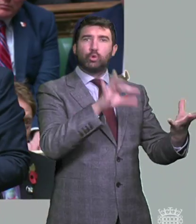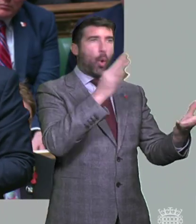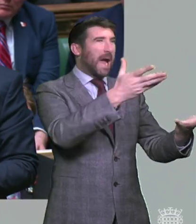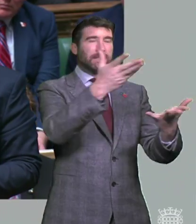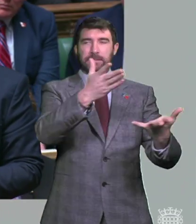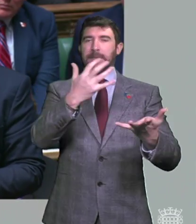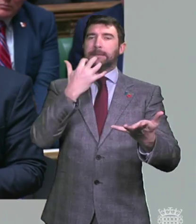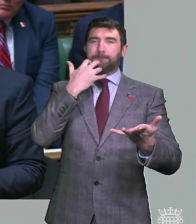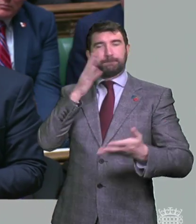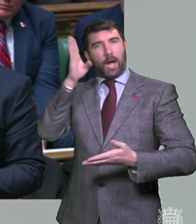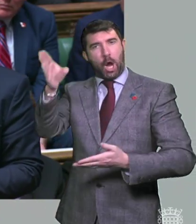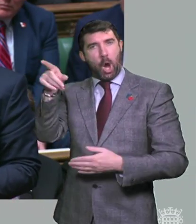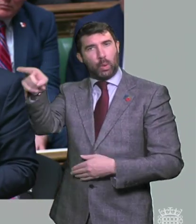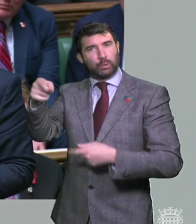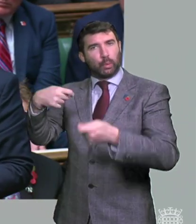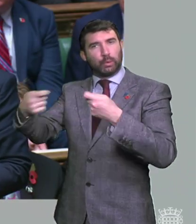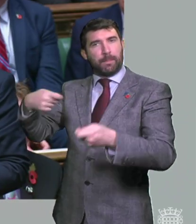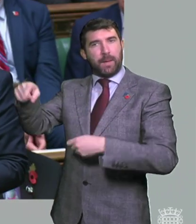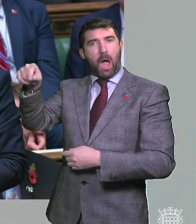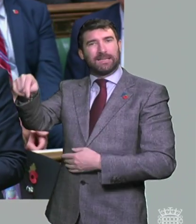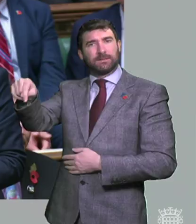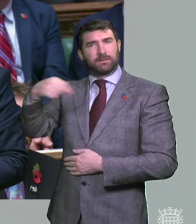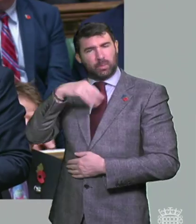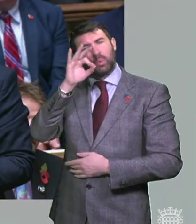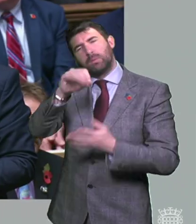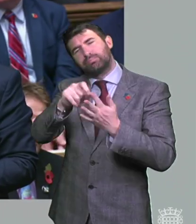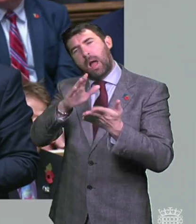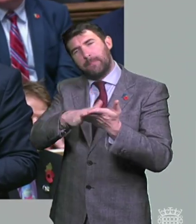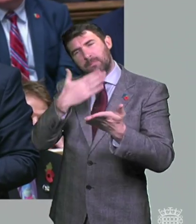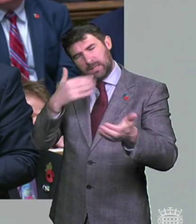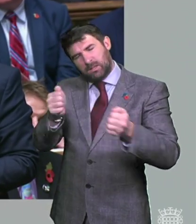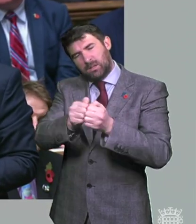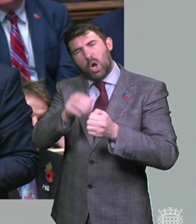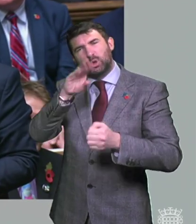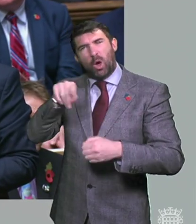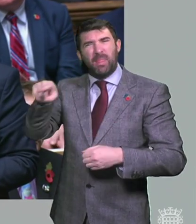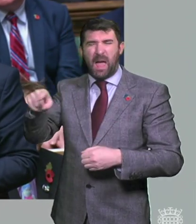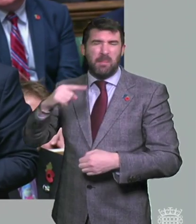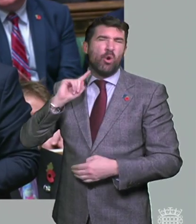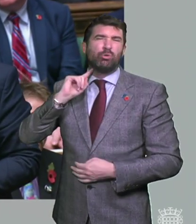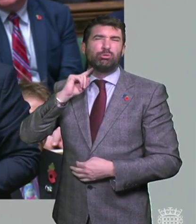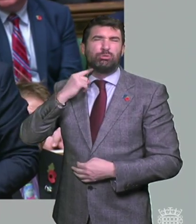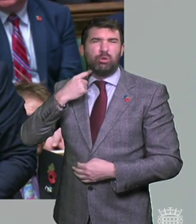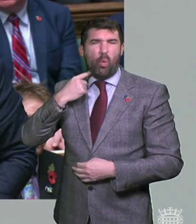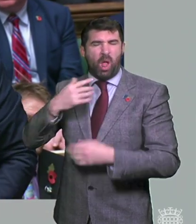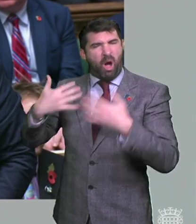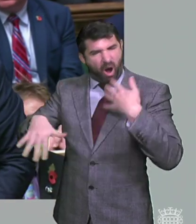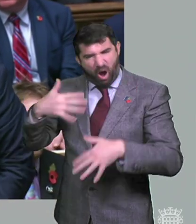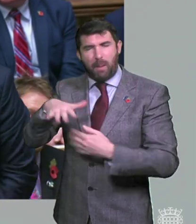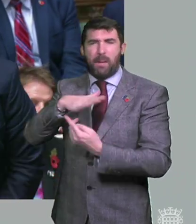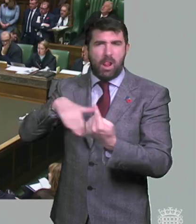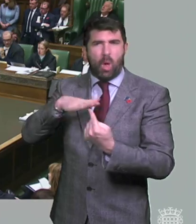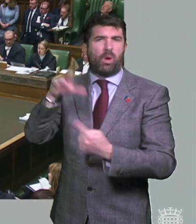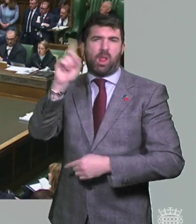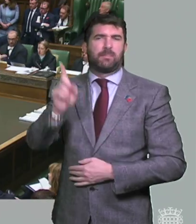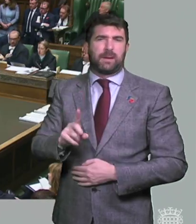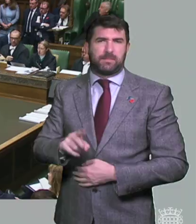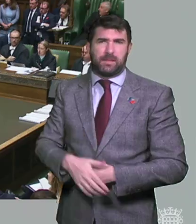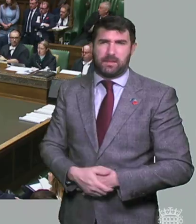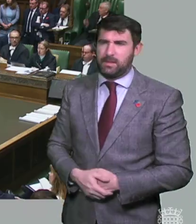Will the Prime Minister meet me to discuss what action can be taken against those commercial predators who harm our local residents in that way?